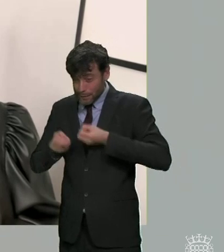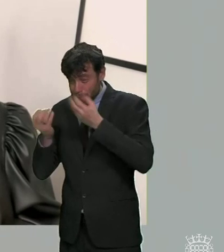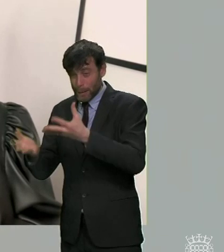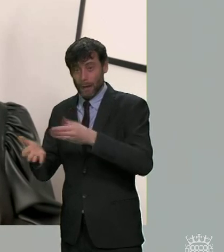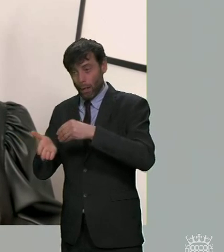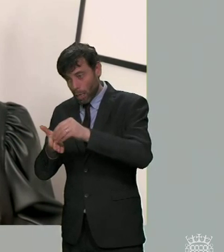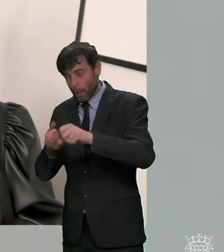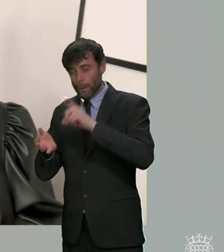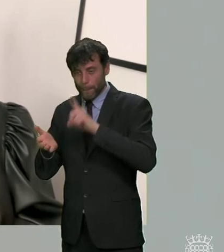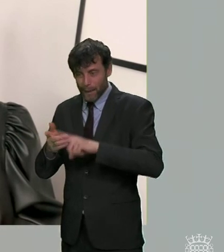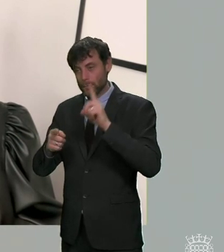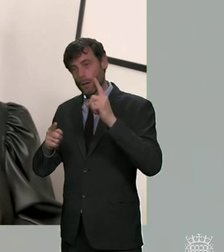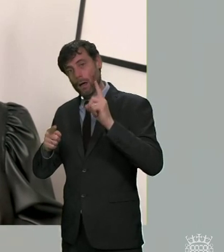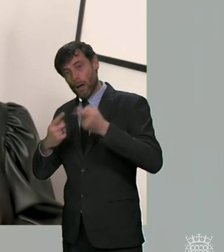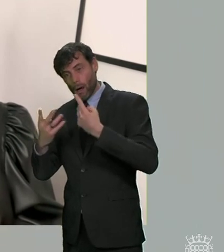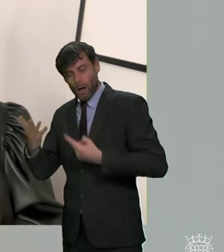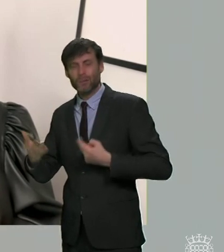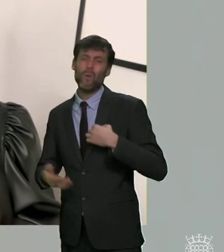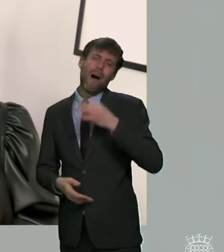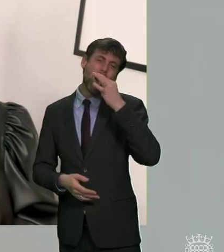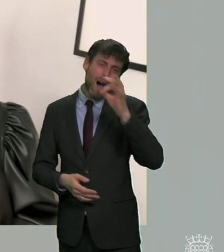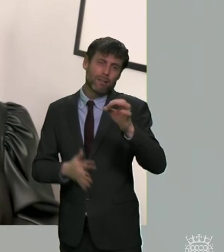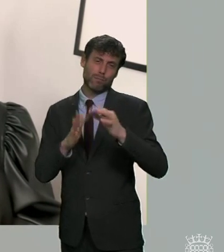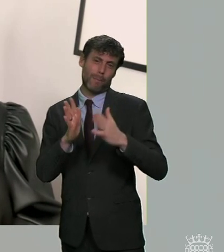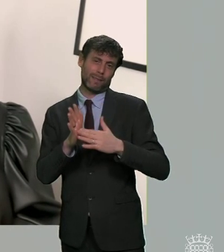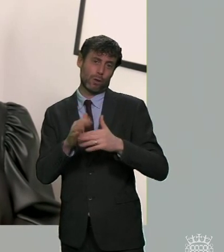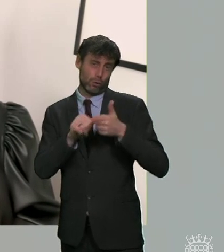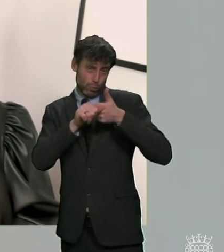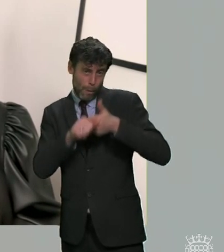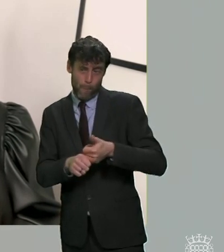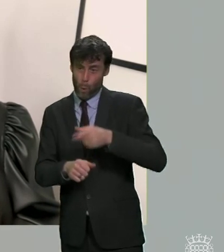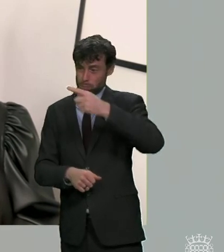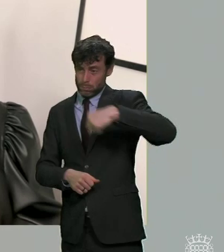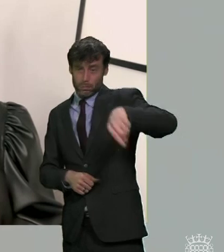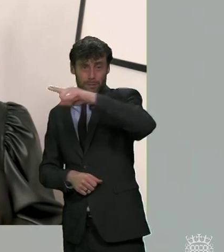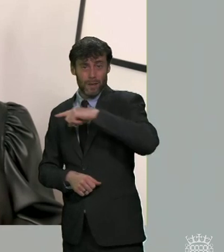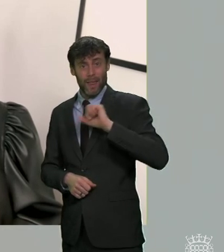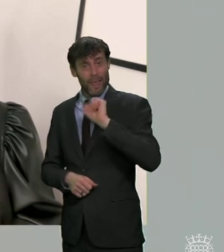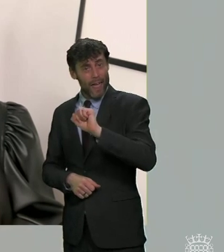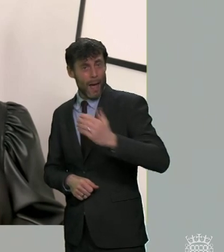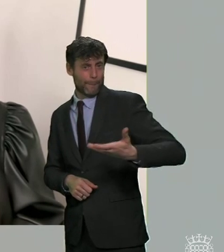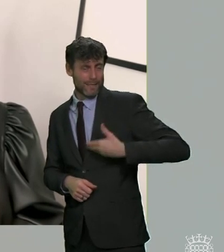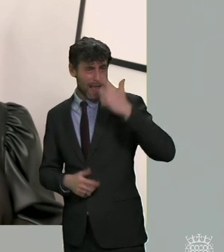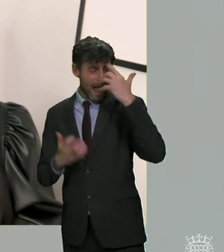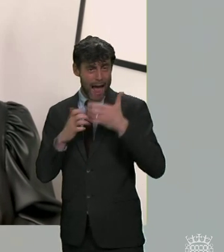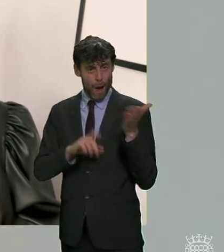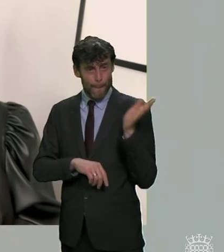I am urgently seeking the Prime Minister’s support to protect the immediate and long-term recovery of beauty businesses and the jobs they support.